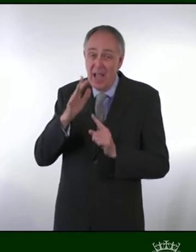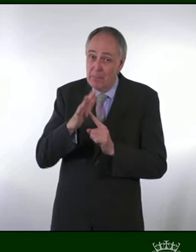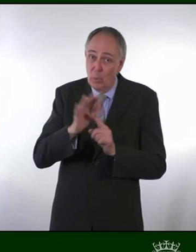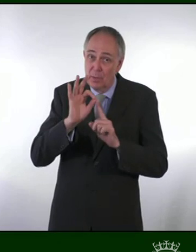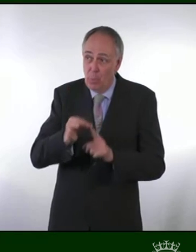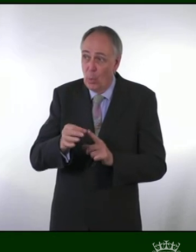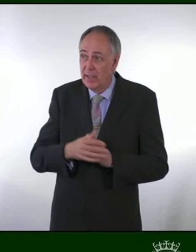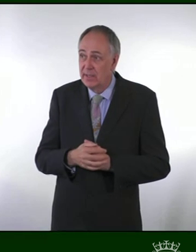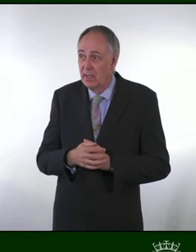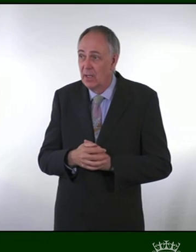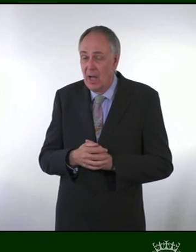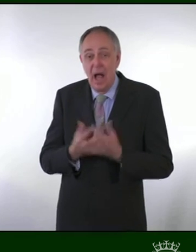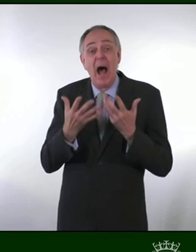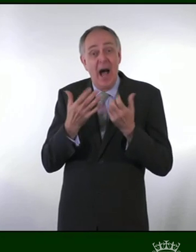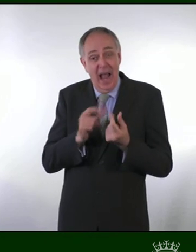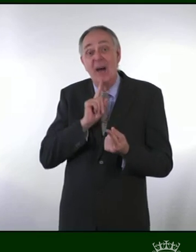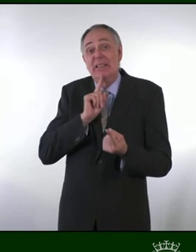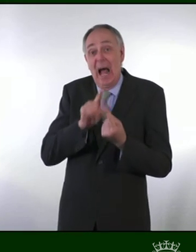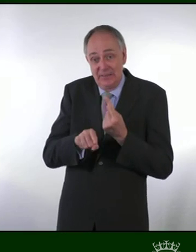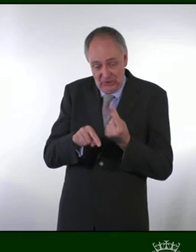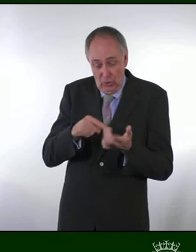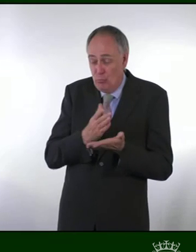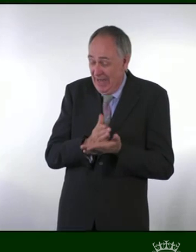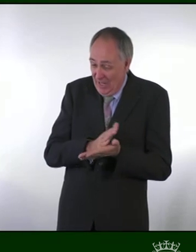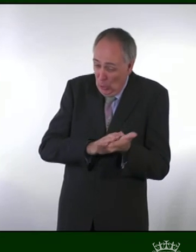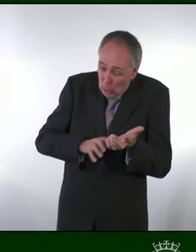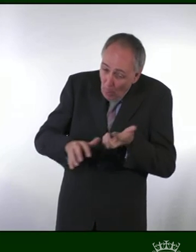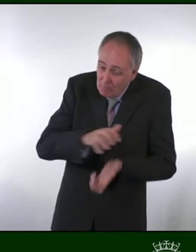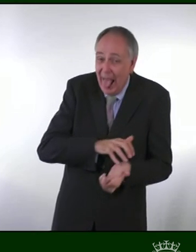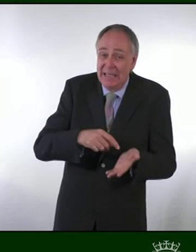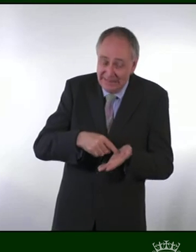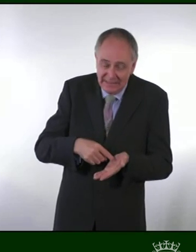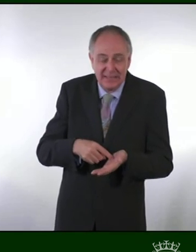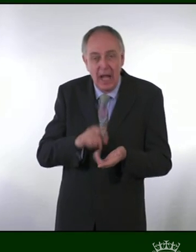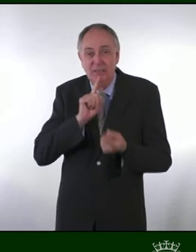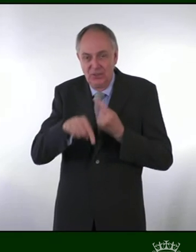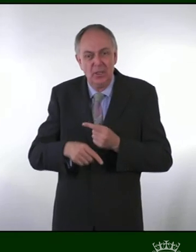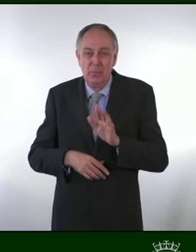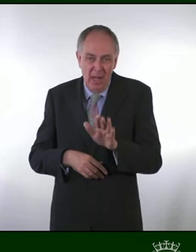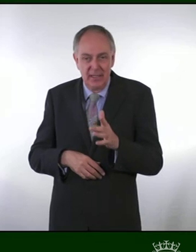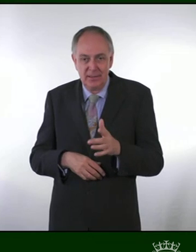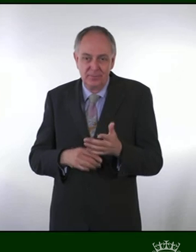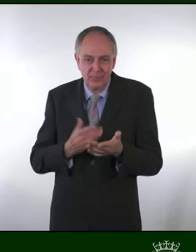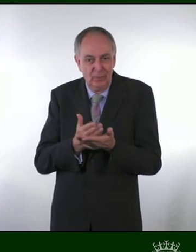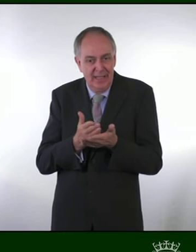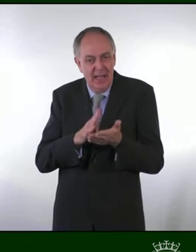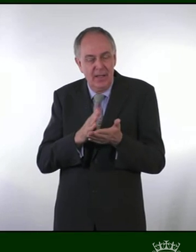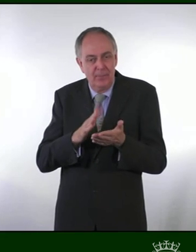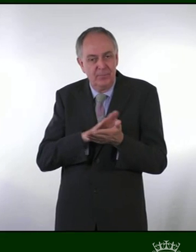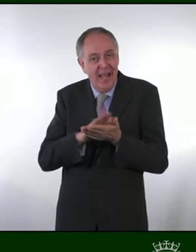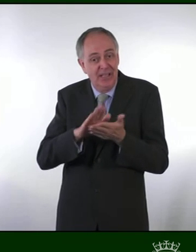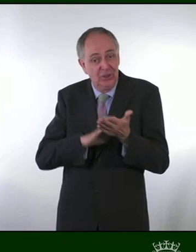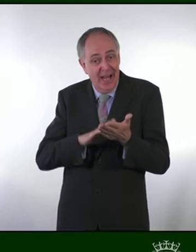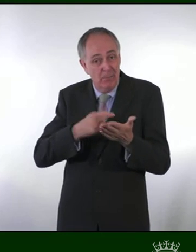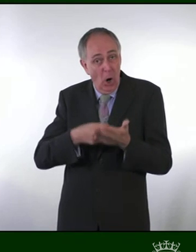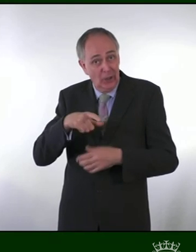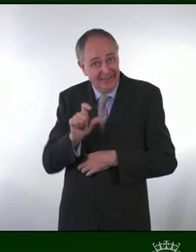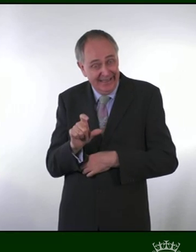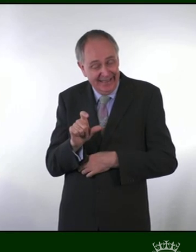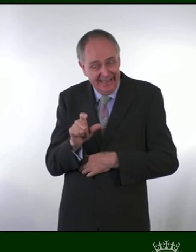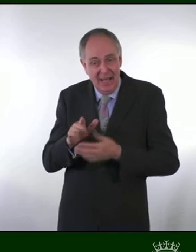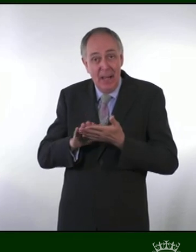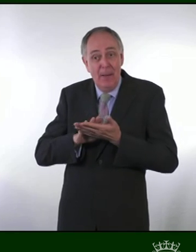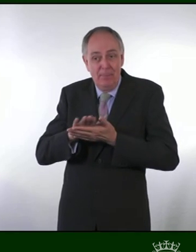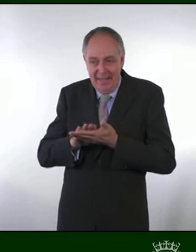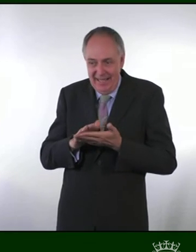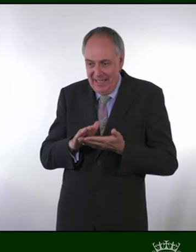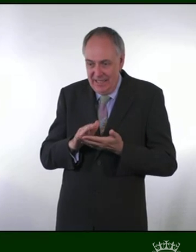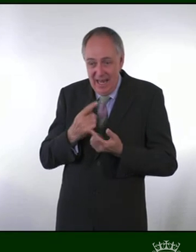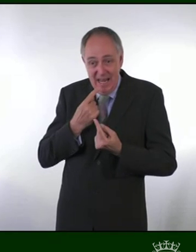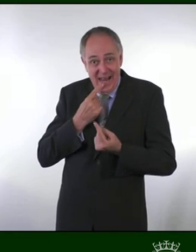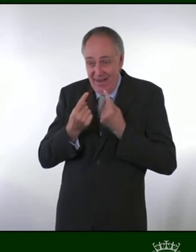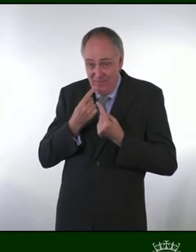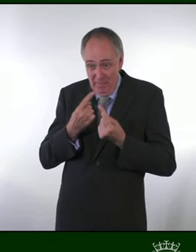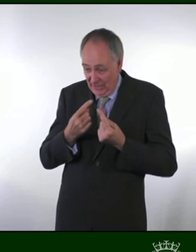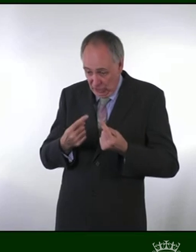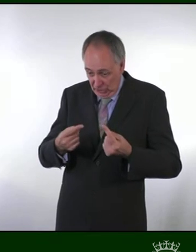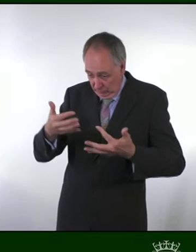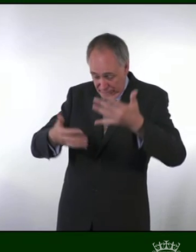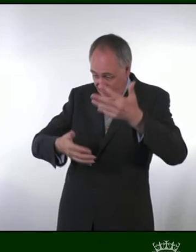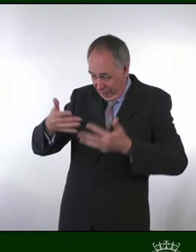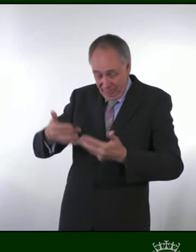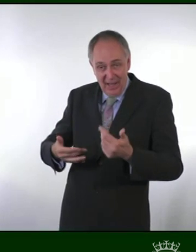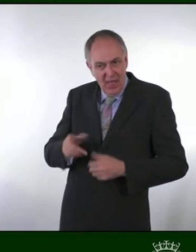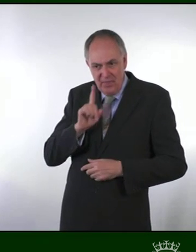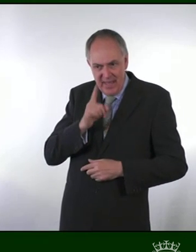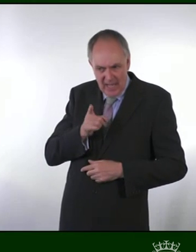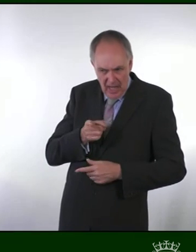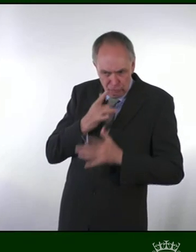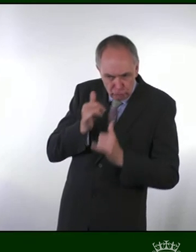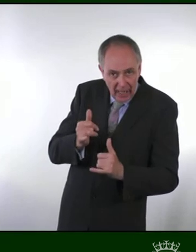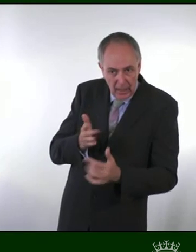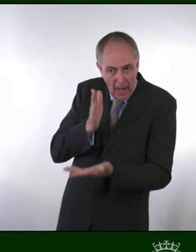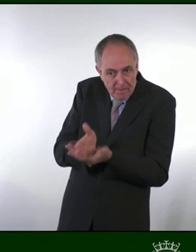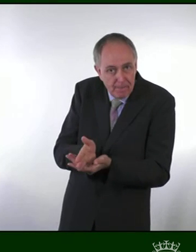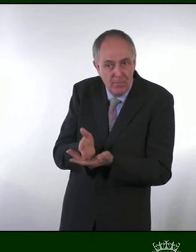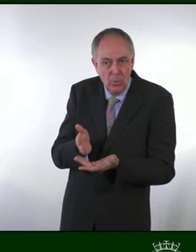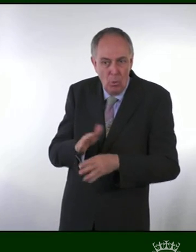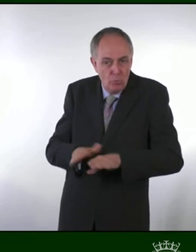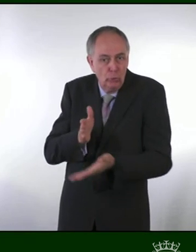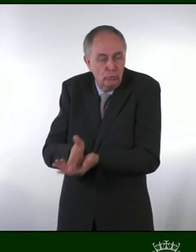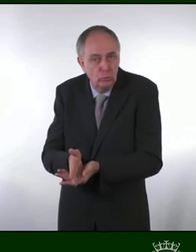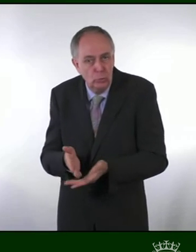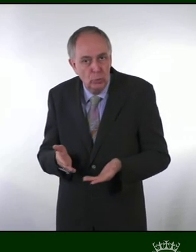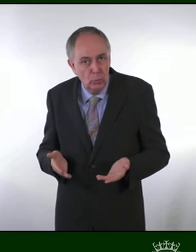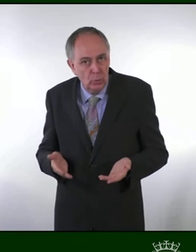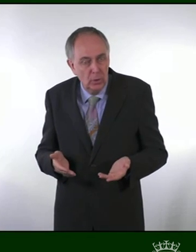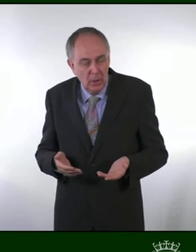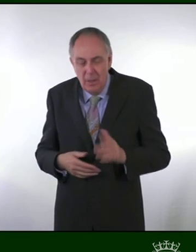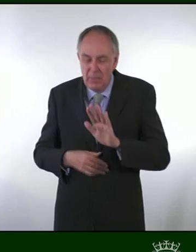I have an answer of fantastic complexity here before me, but the gist of it is that at present HMRC would be forced to rely on all sorts of information that it would not be able to verify very easily in order to comply with his wishes.